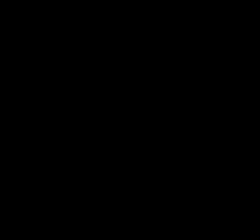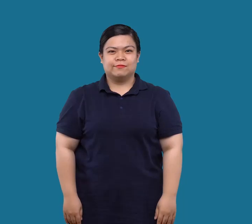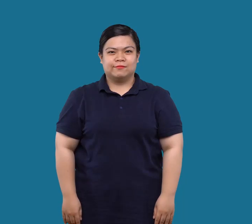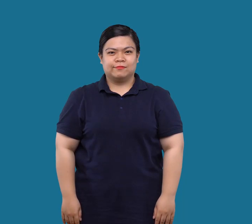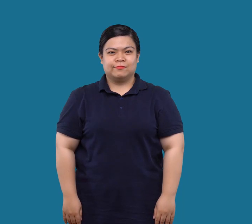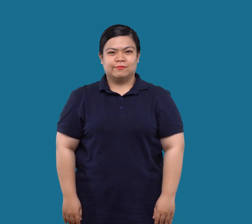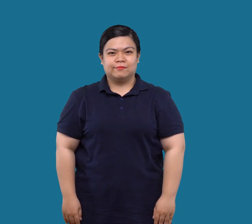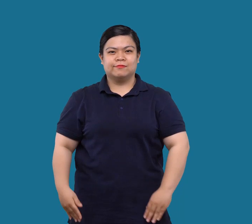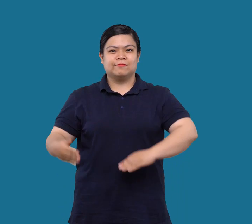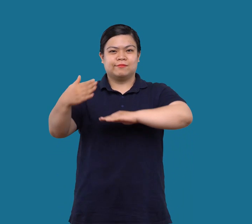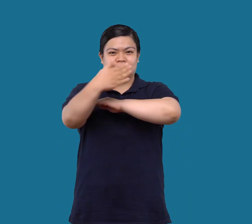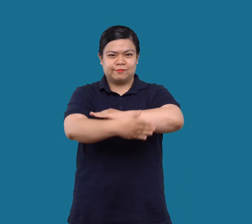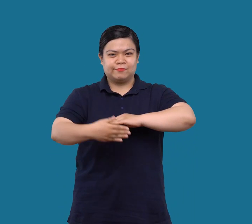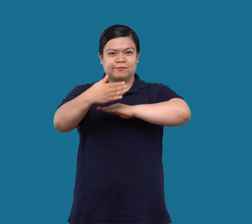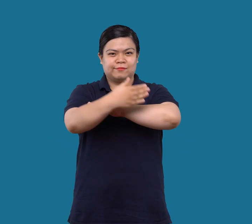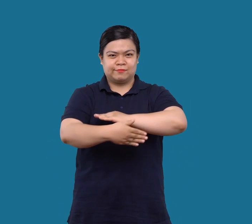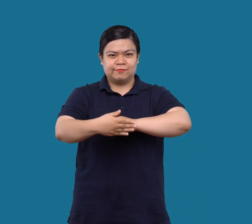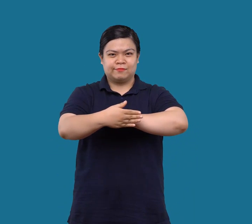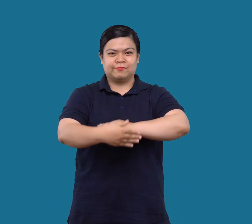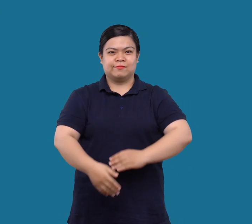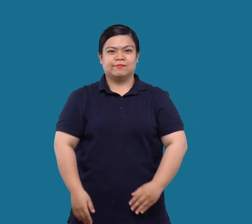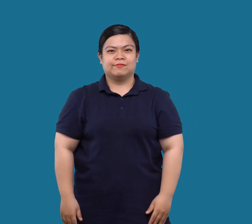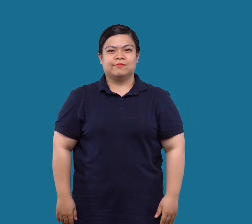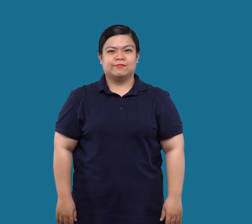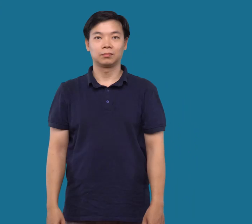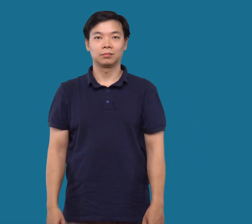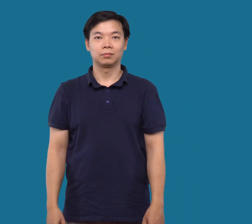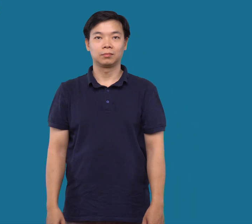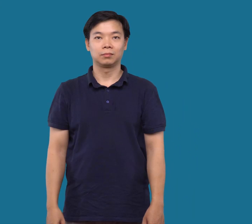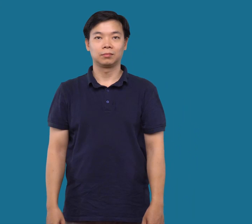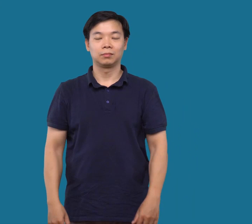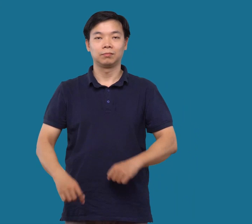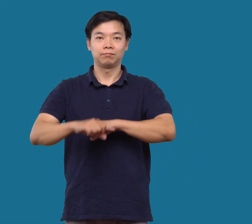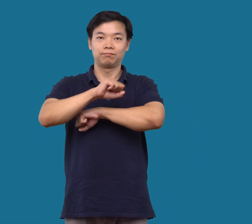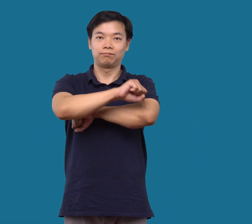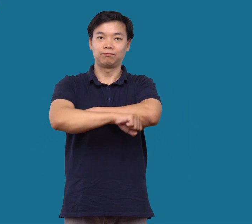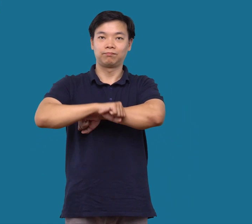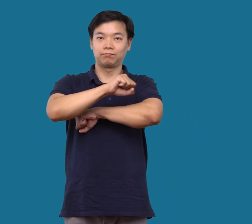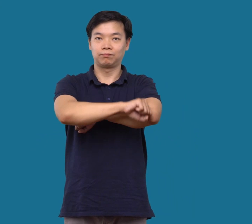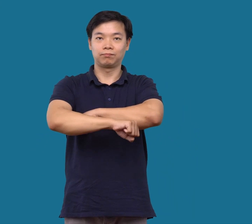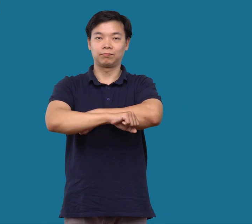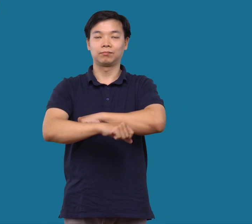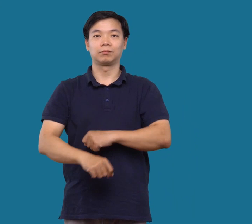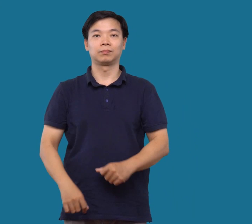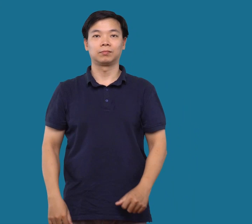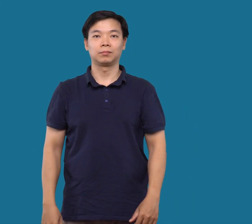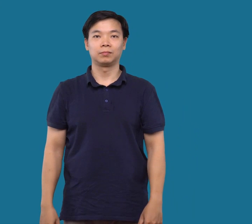tàu hoả